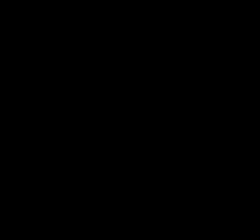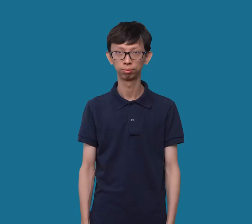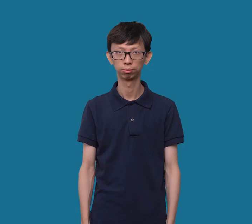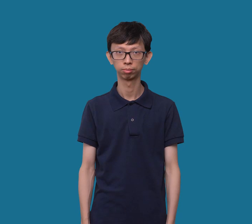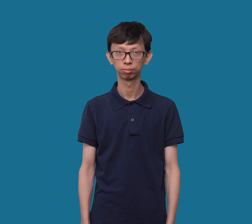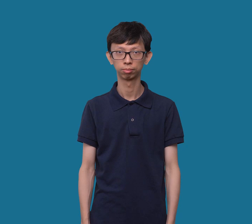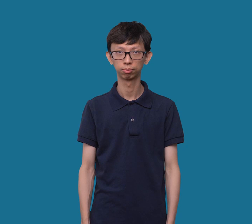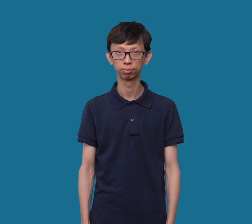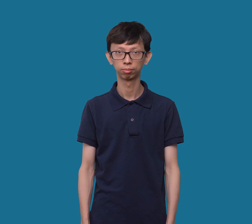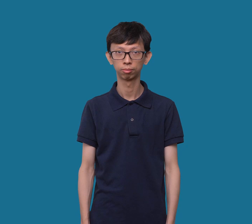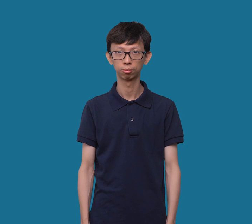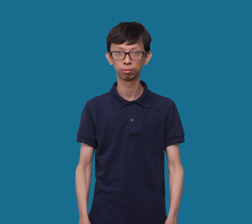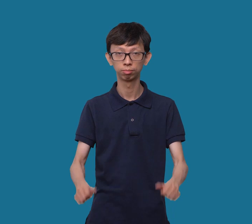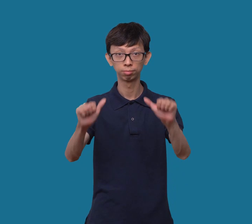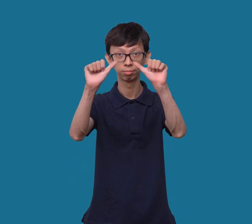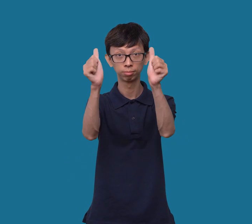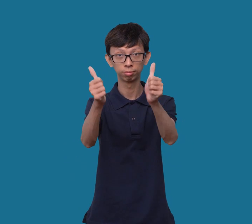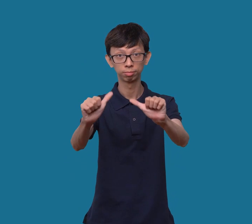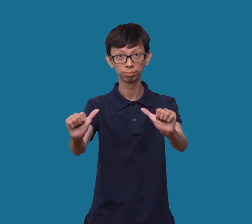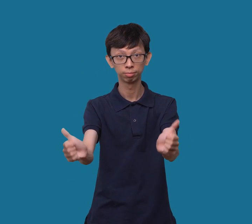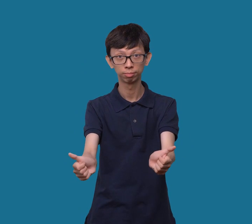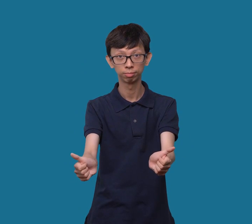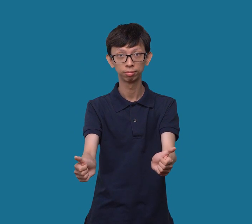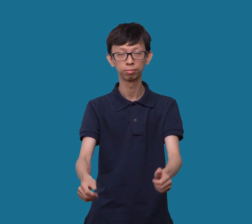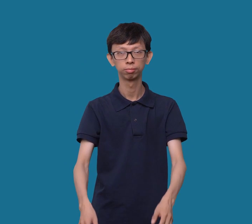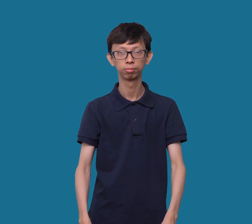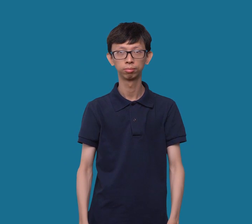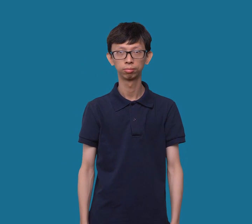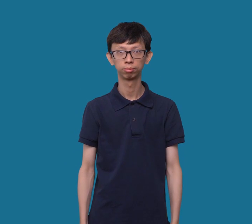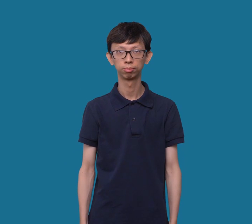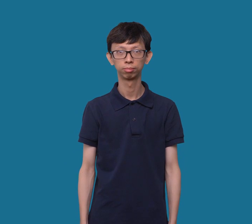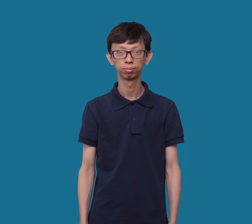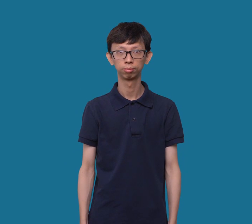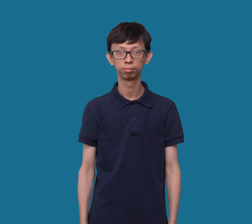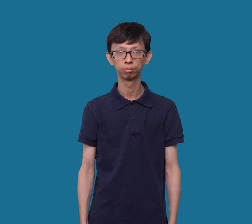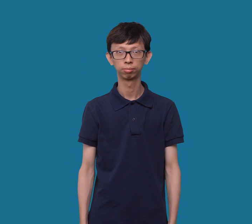tượng